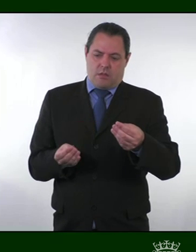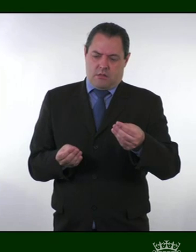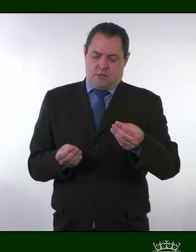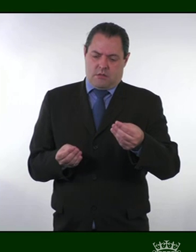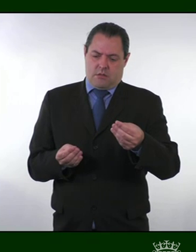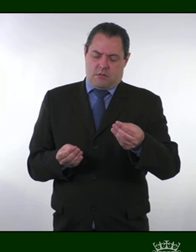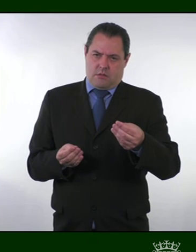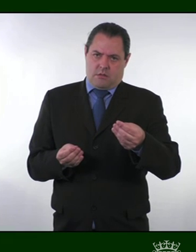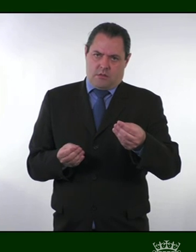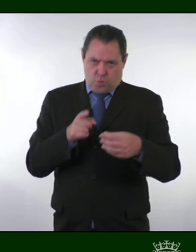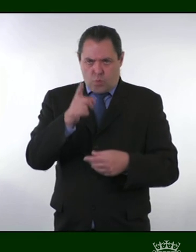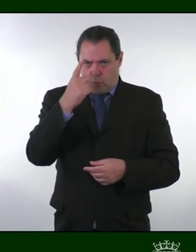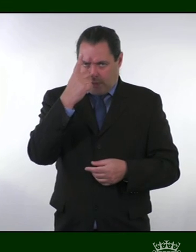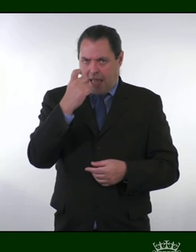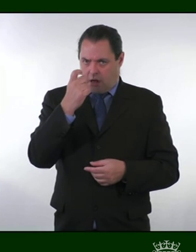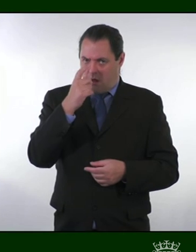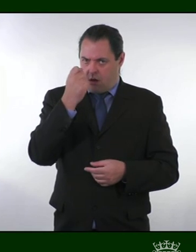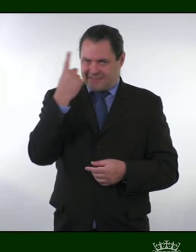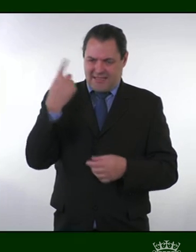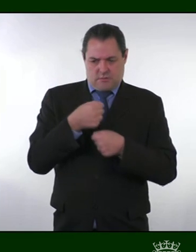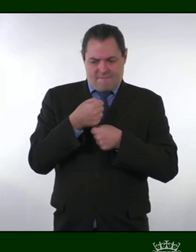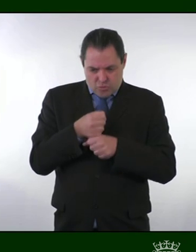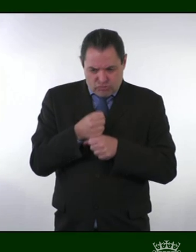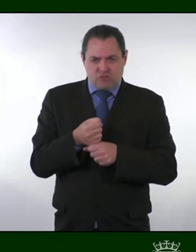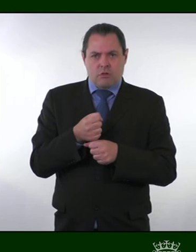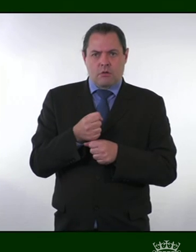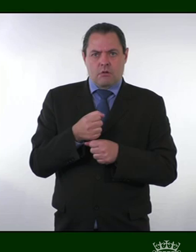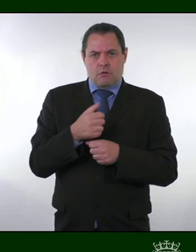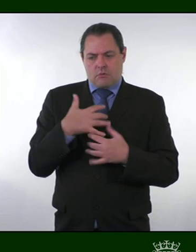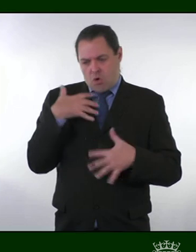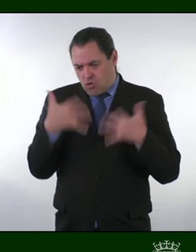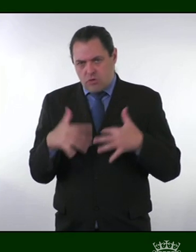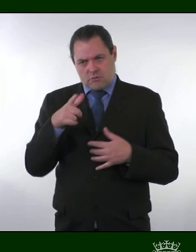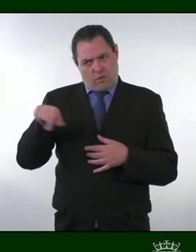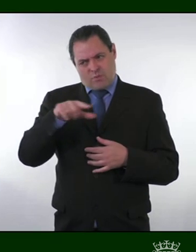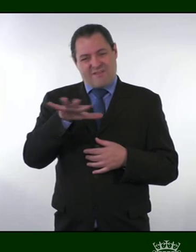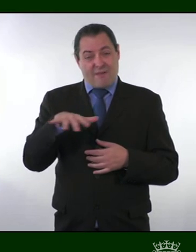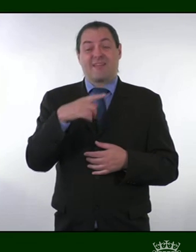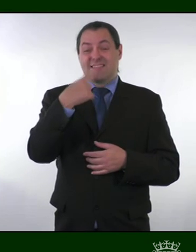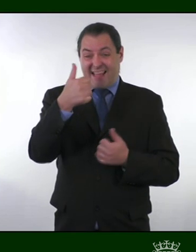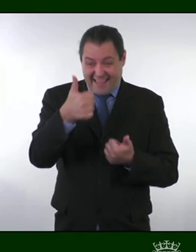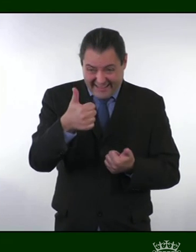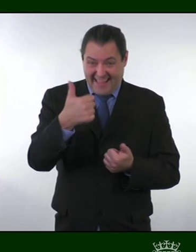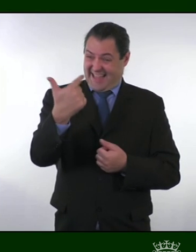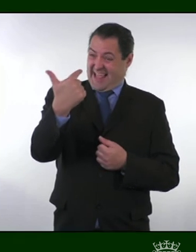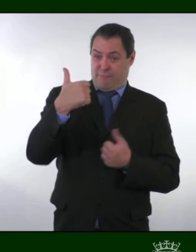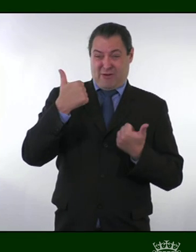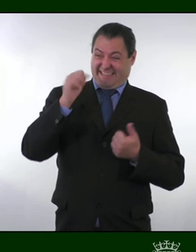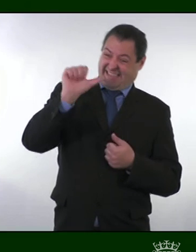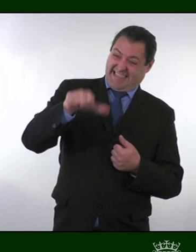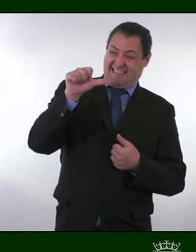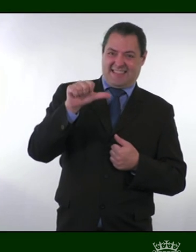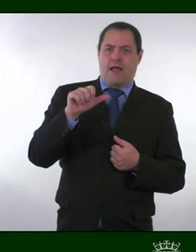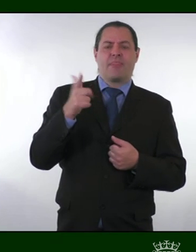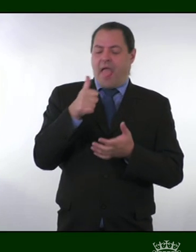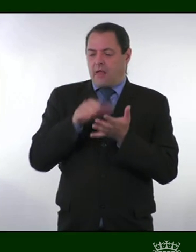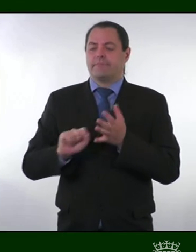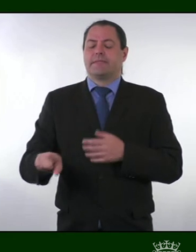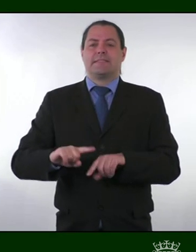The Prime Minister will understand the frustration and the hurt of those families that he said one thing to camera and another to them.